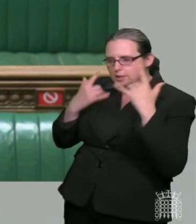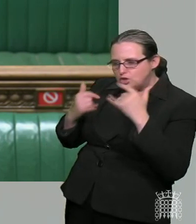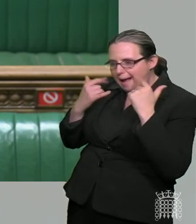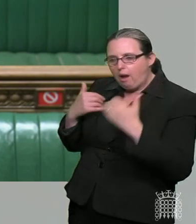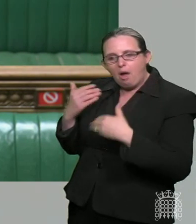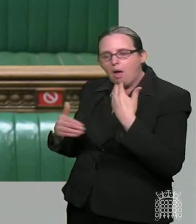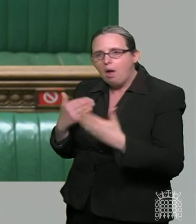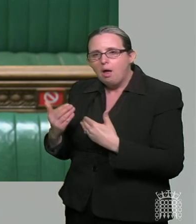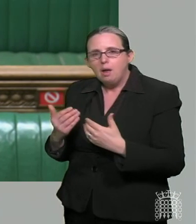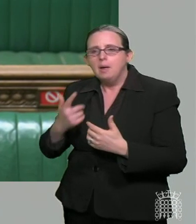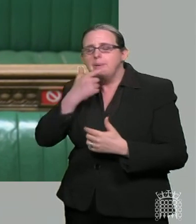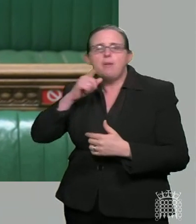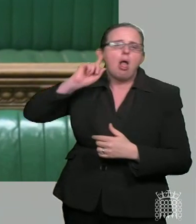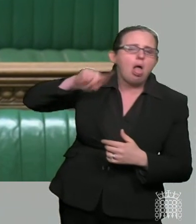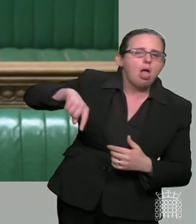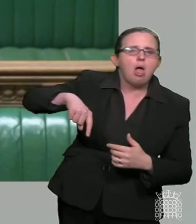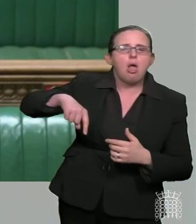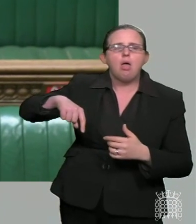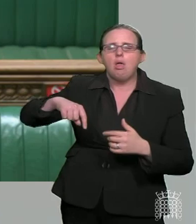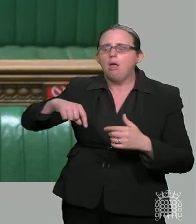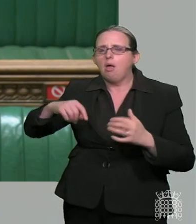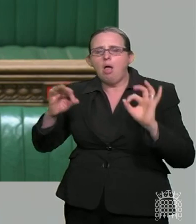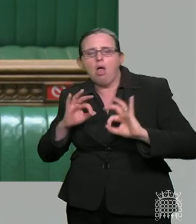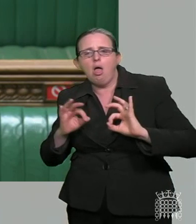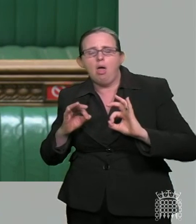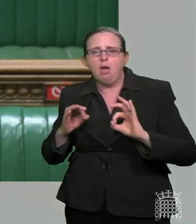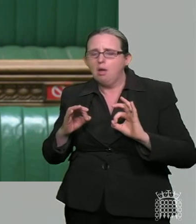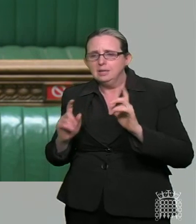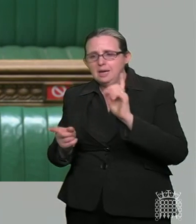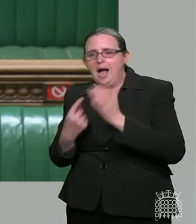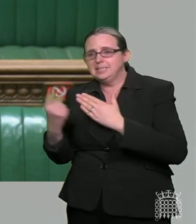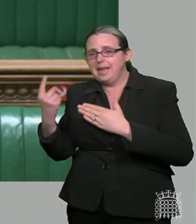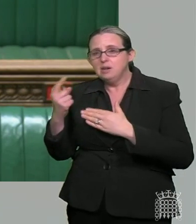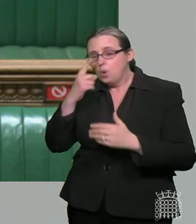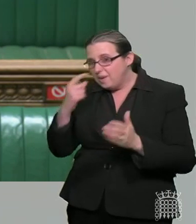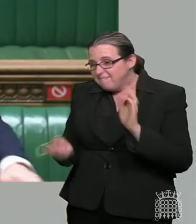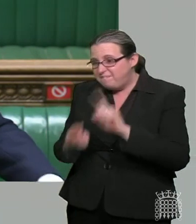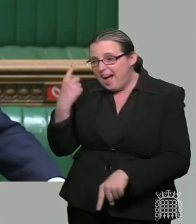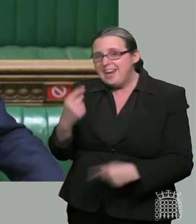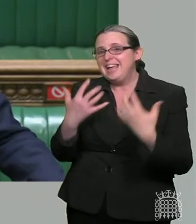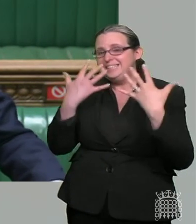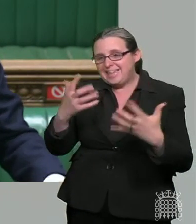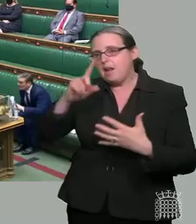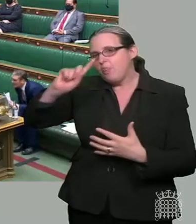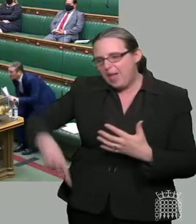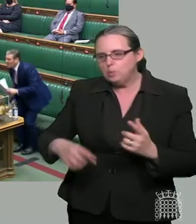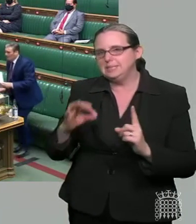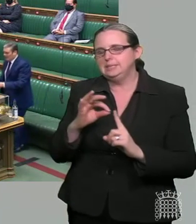People who fail to obey the quarantine can face fines of up to £10,000.